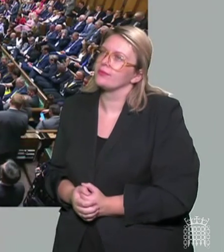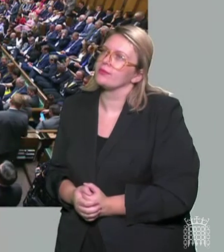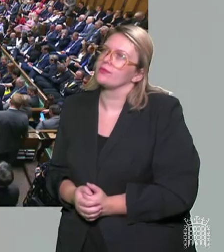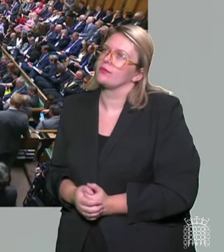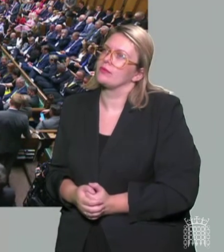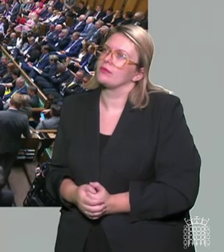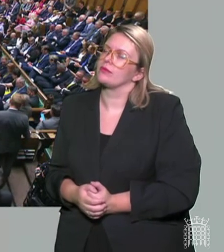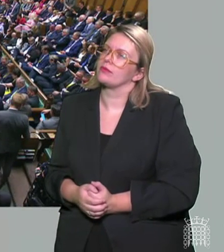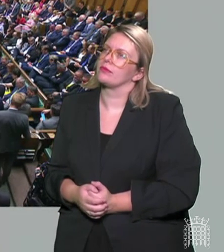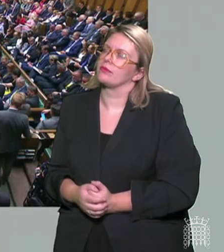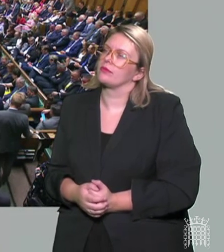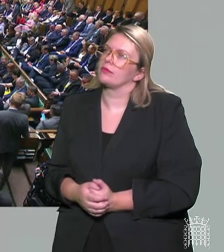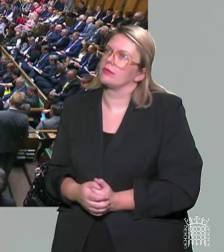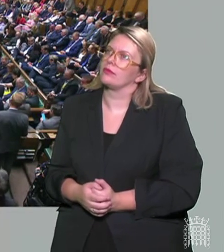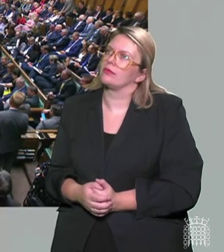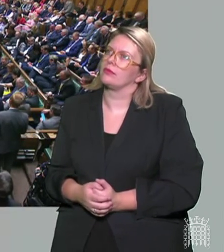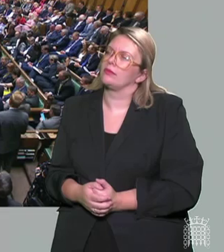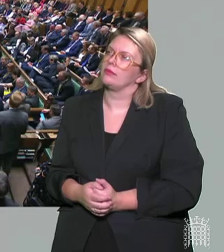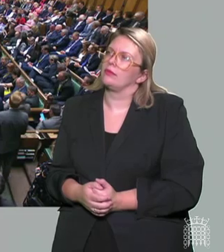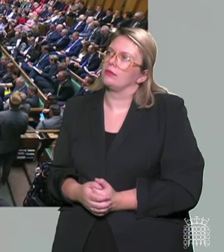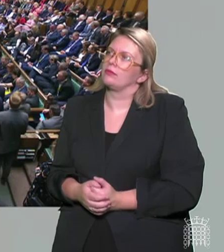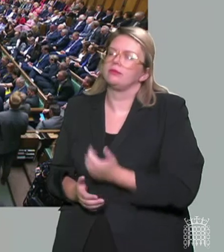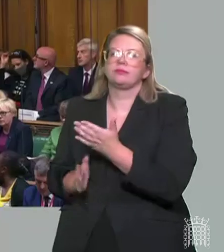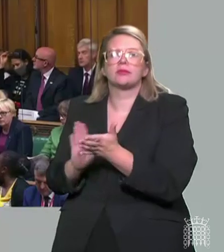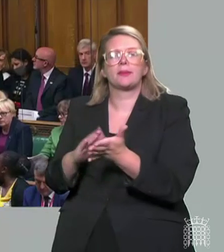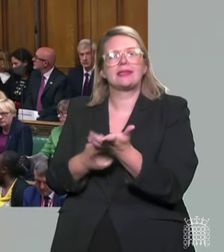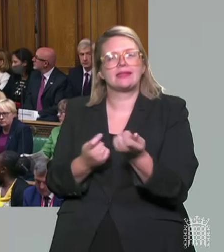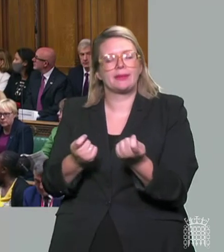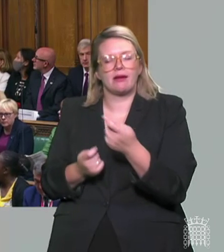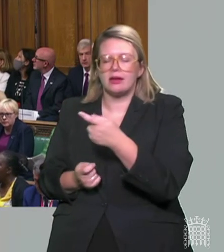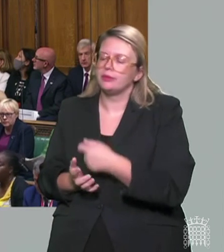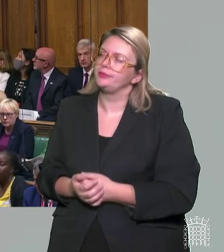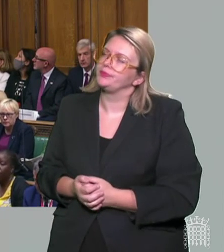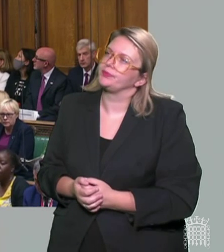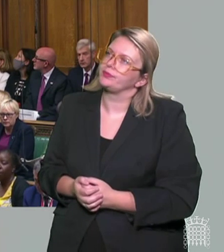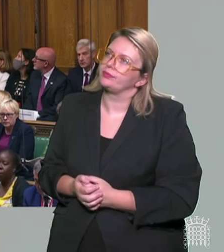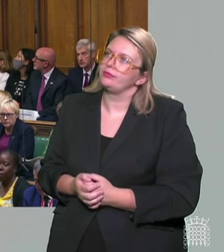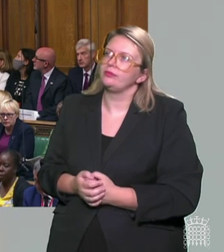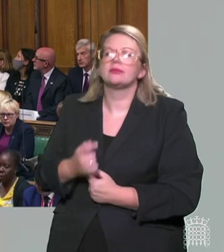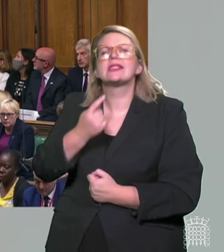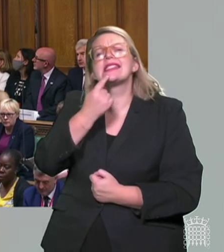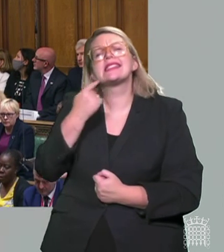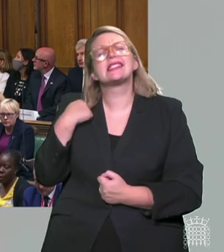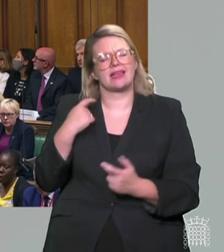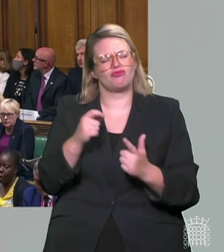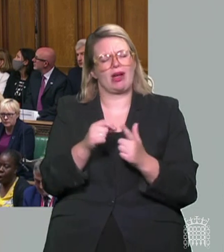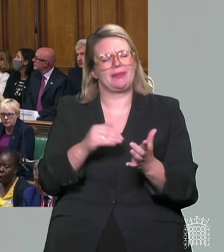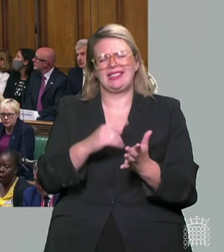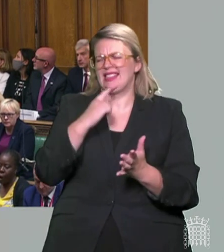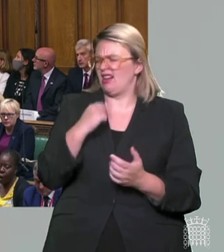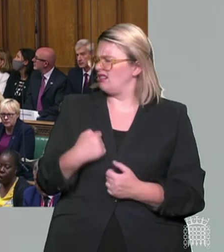5. Yesterday the Prime Minister said that he was fed up of people saying things on his behalf.